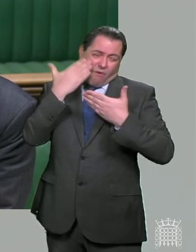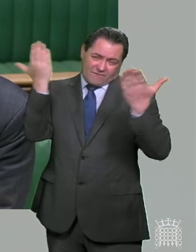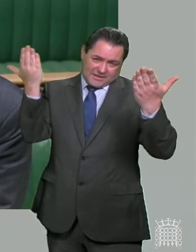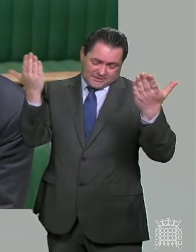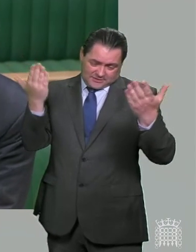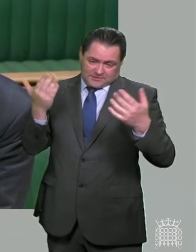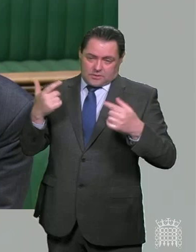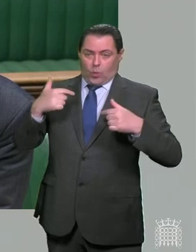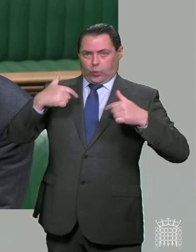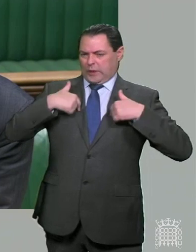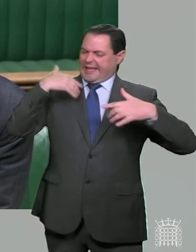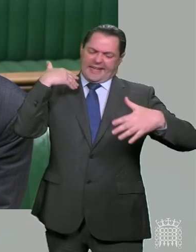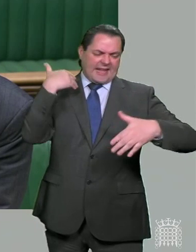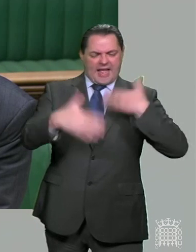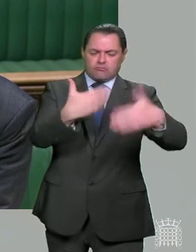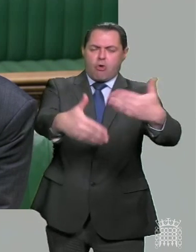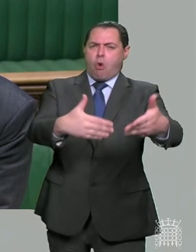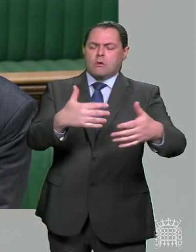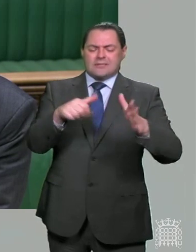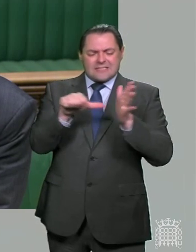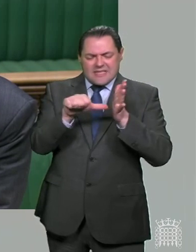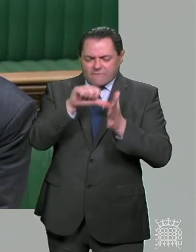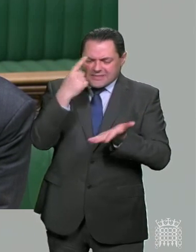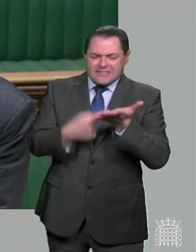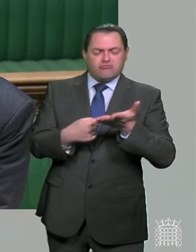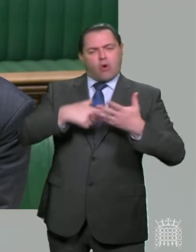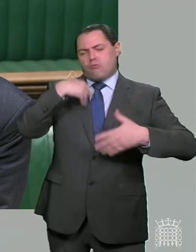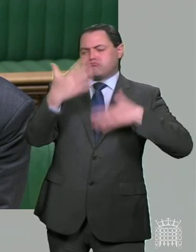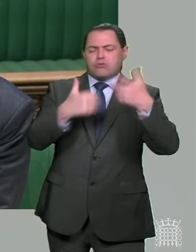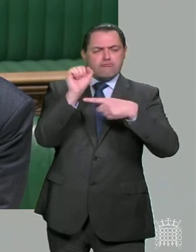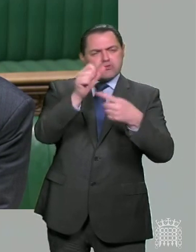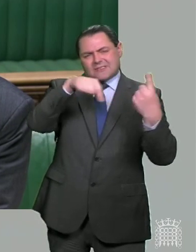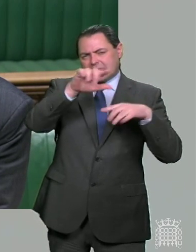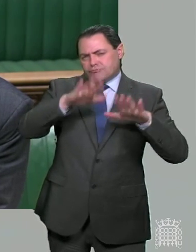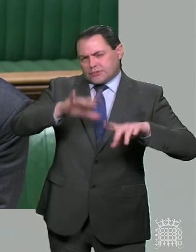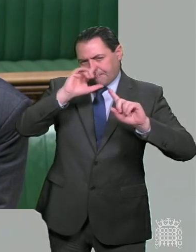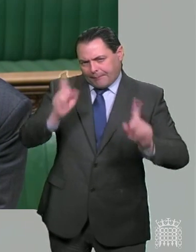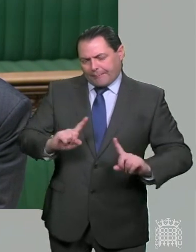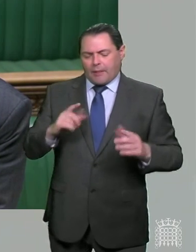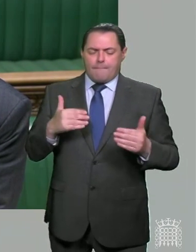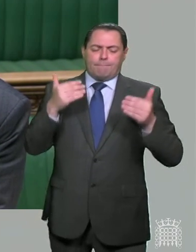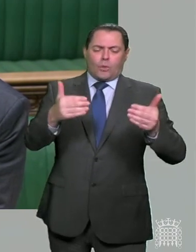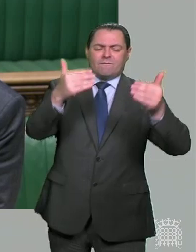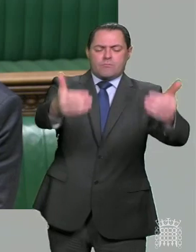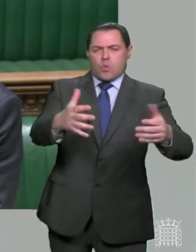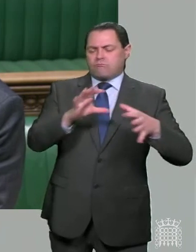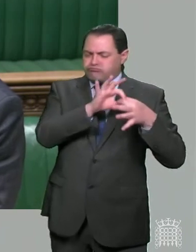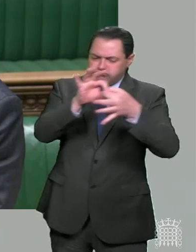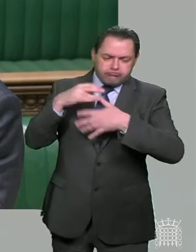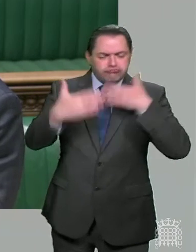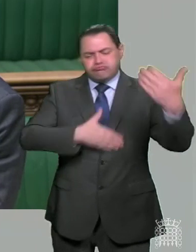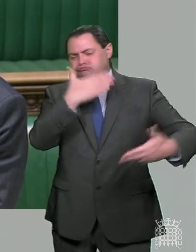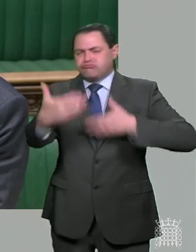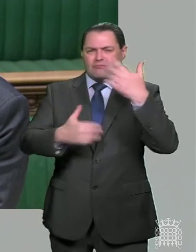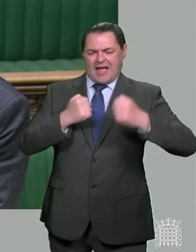We get on with taking the tough decisions to protect the people of this country and to take our country forward, uniting and levelling up.